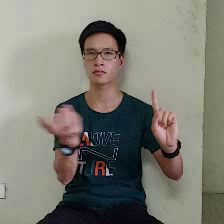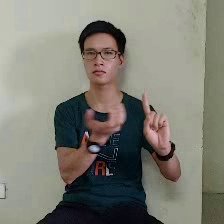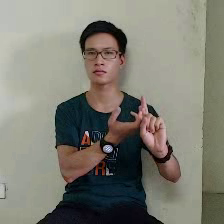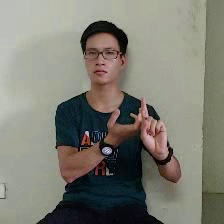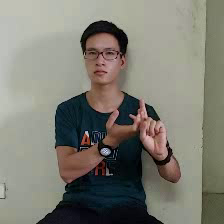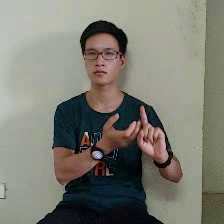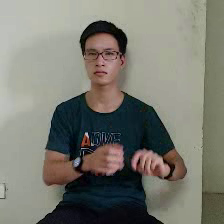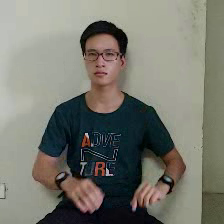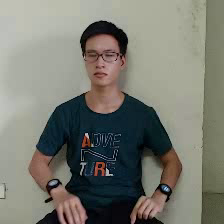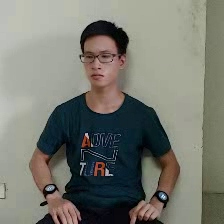Hâm mộ